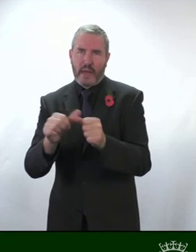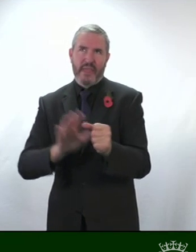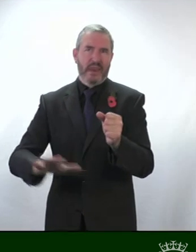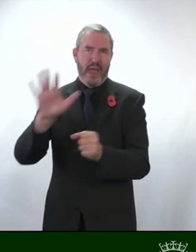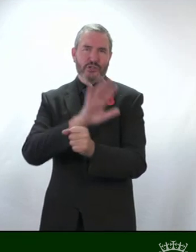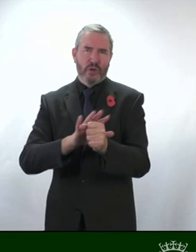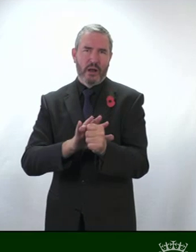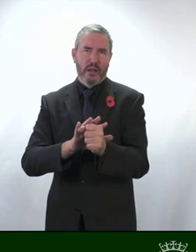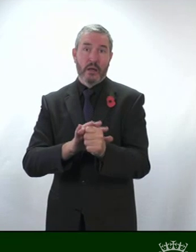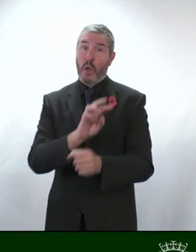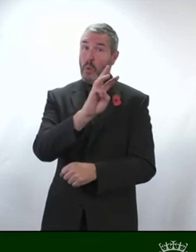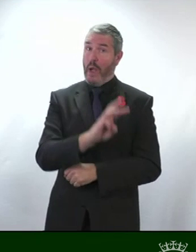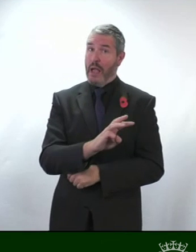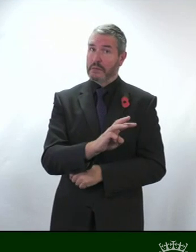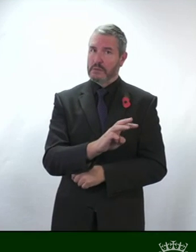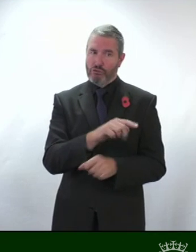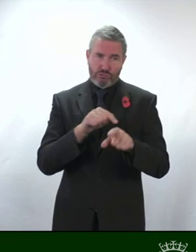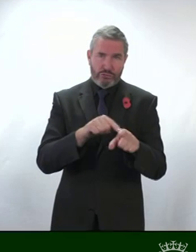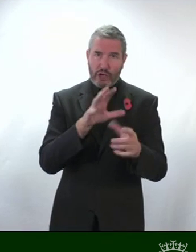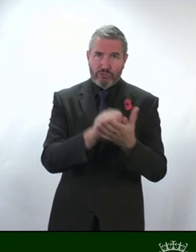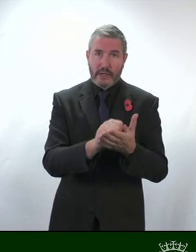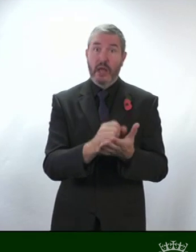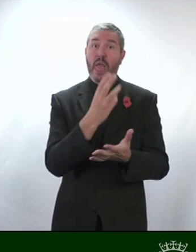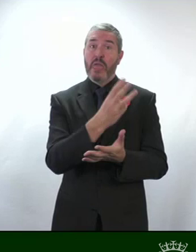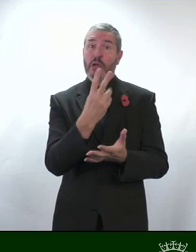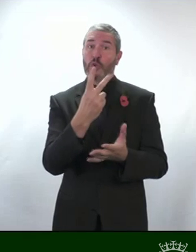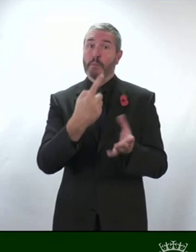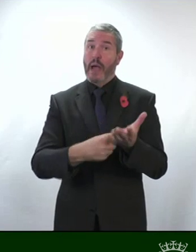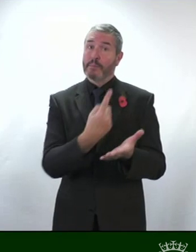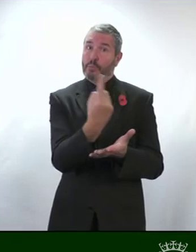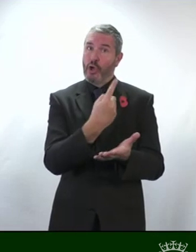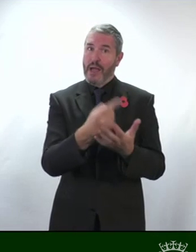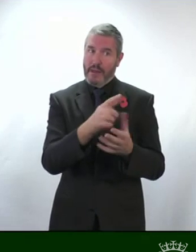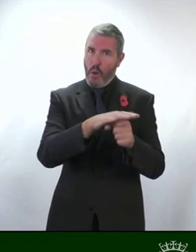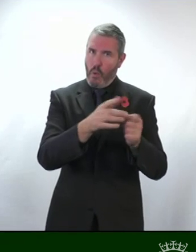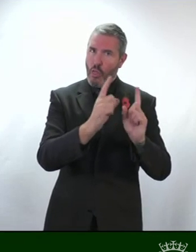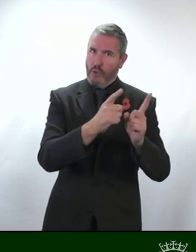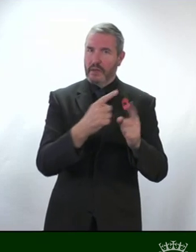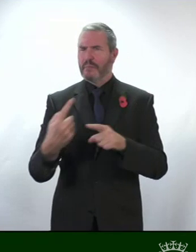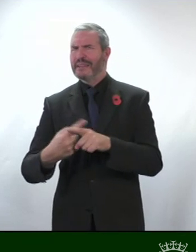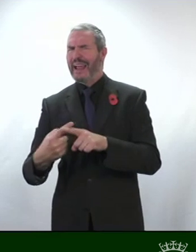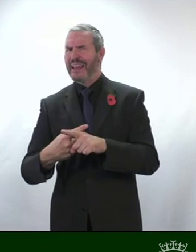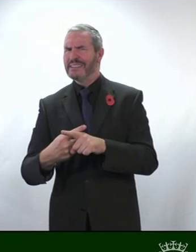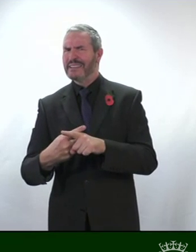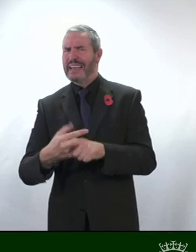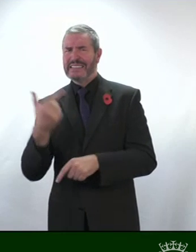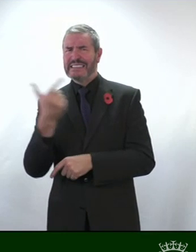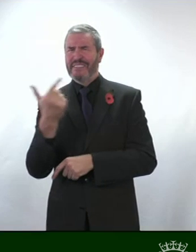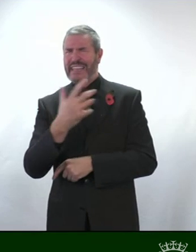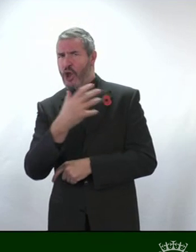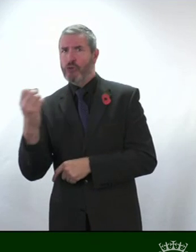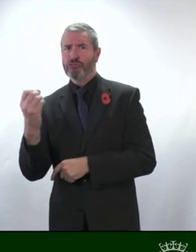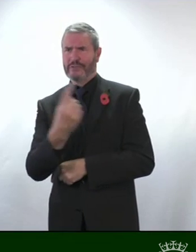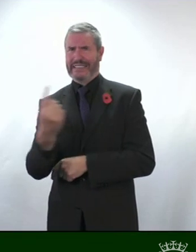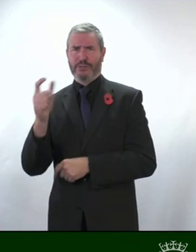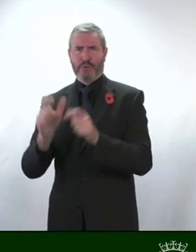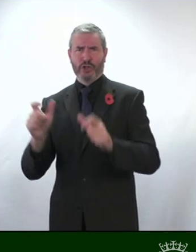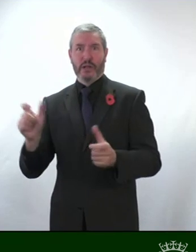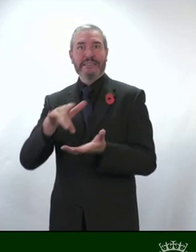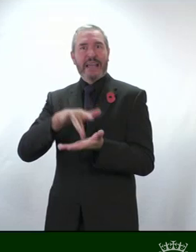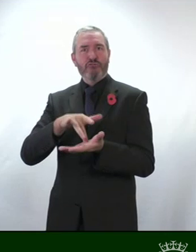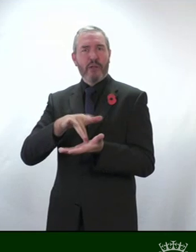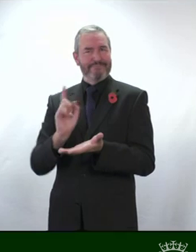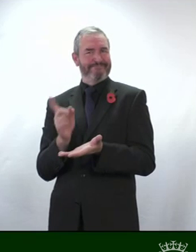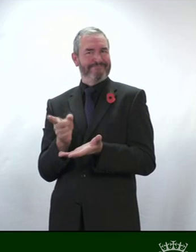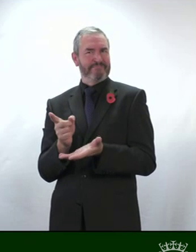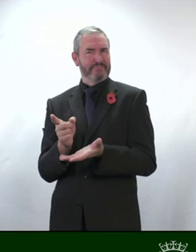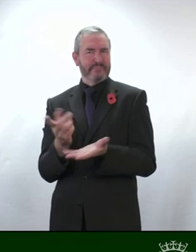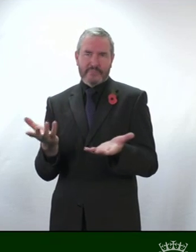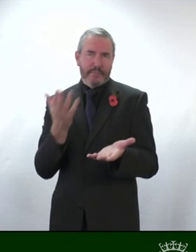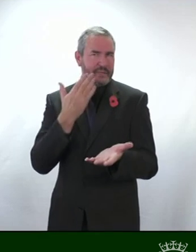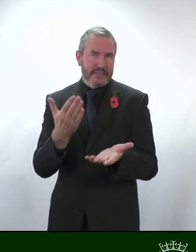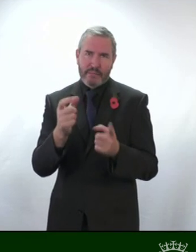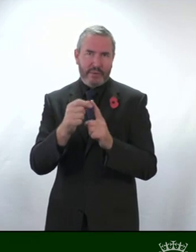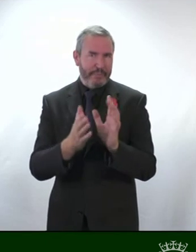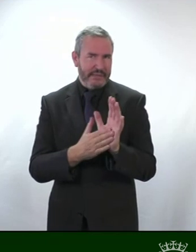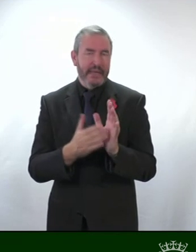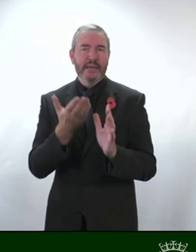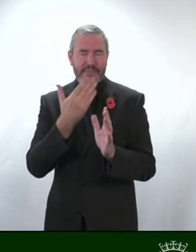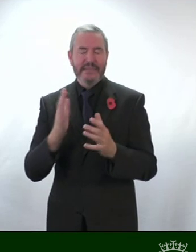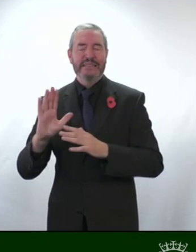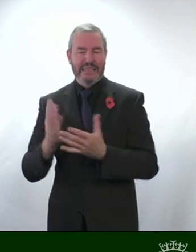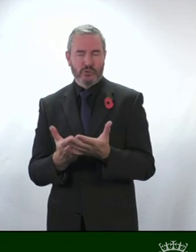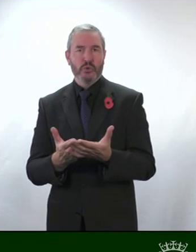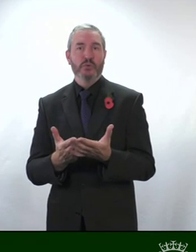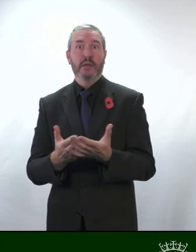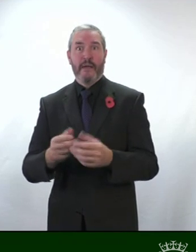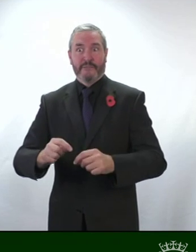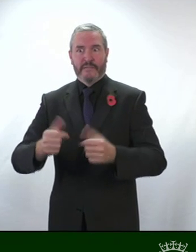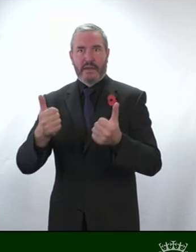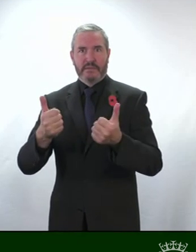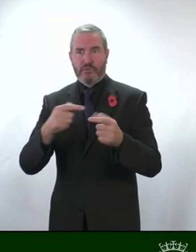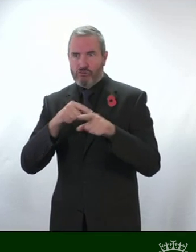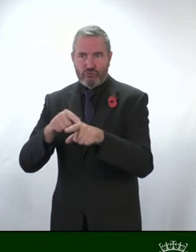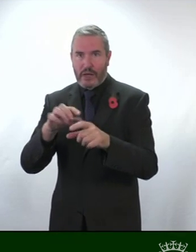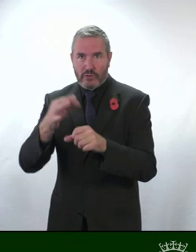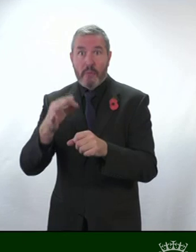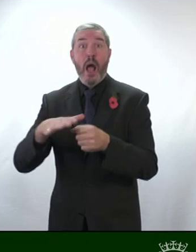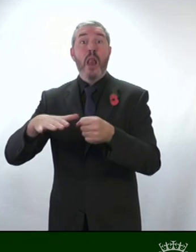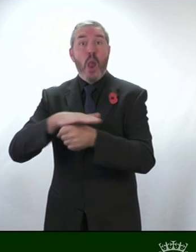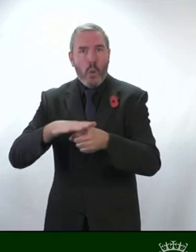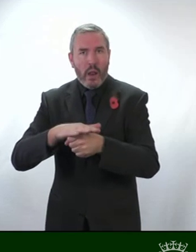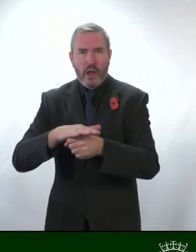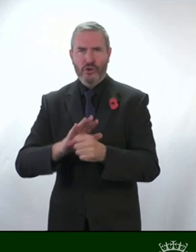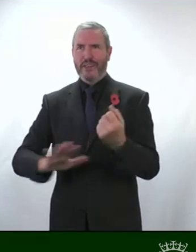Given the fact that in Wales track and trace cost £32 a head, is run by local authorities and works, whereas the English system cost £1,700 a head, is run centrally and does not, when will the Prime Minister introduce a more effective track and trace system driven by local authorities?